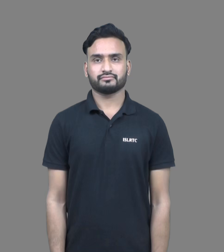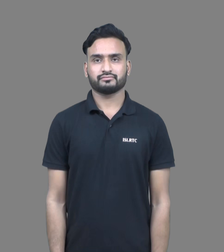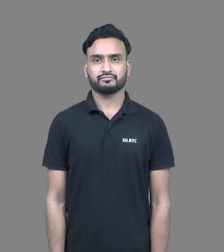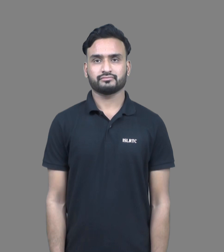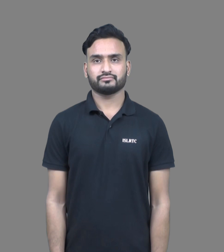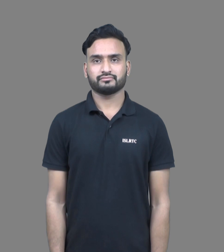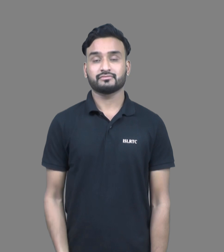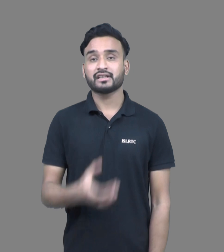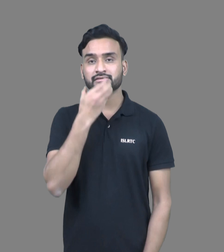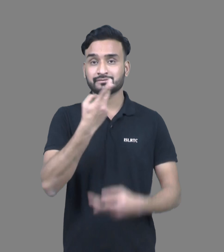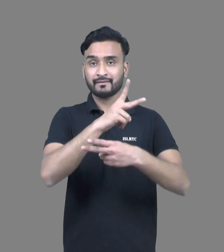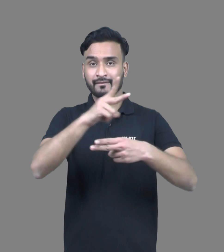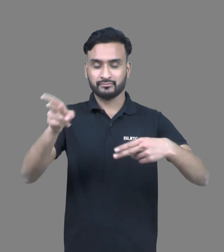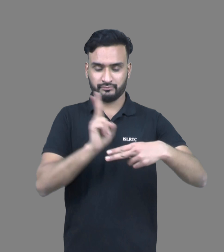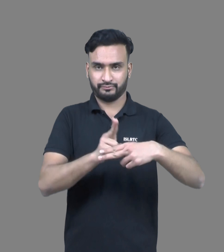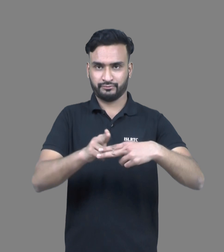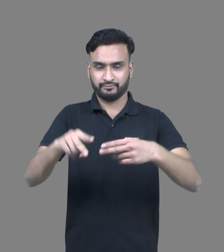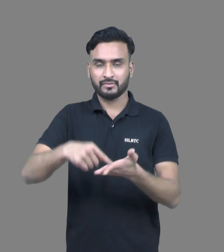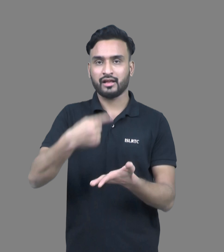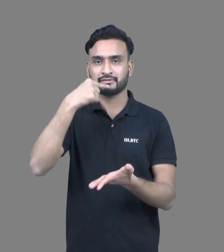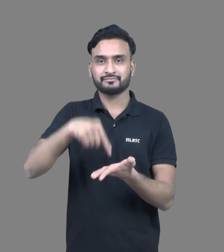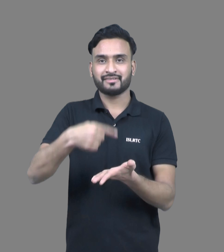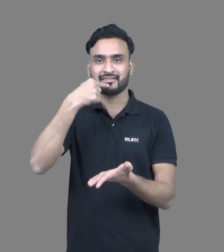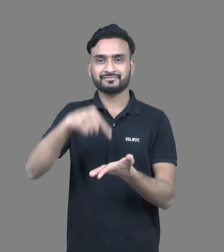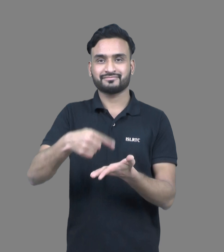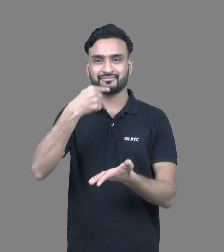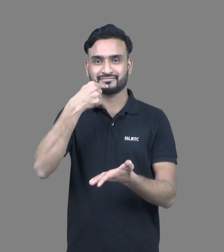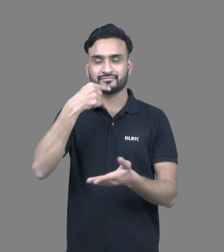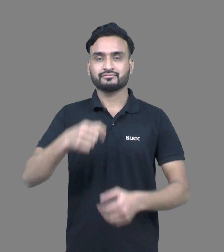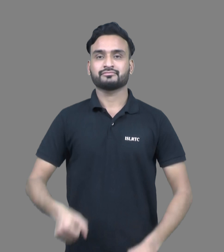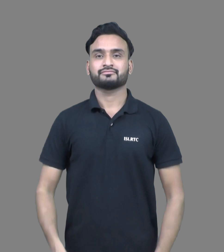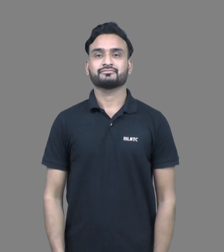Fruit Fork